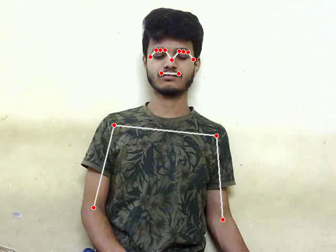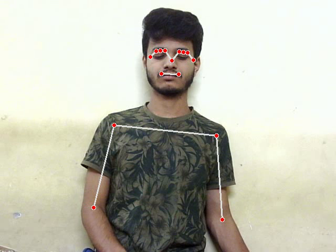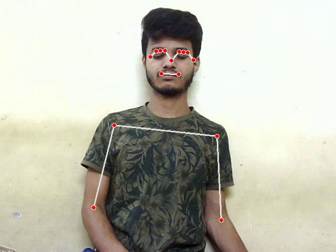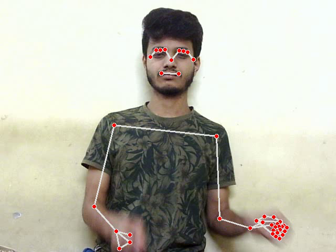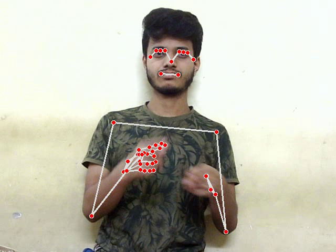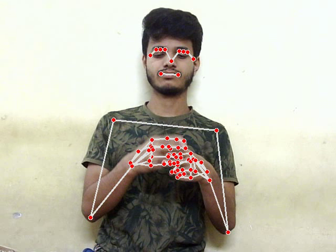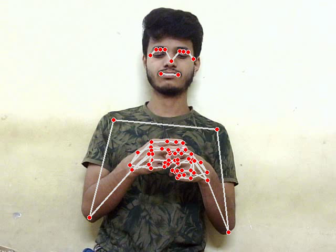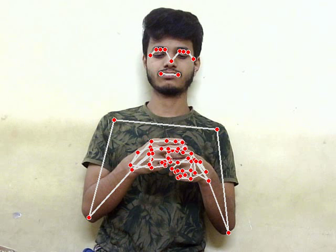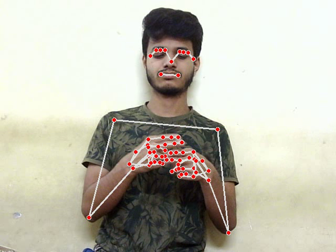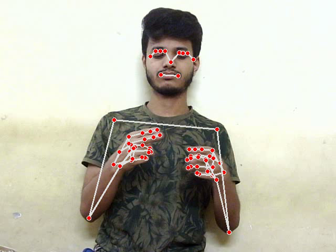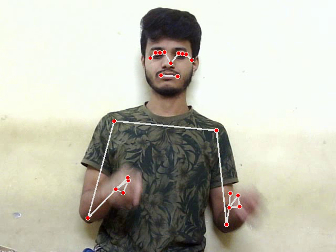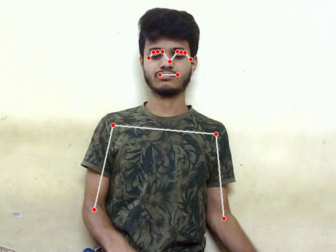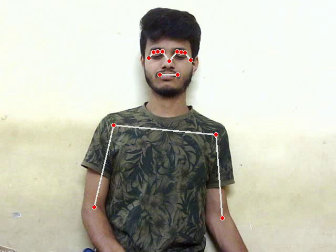name